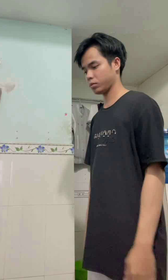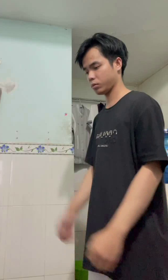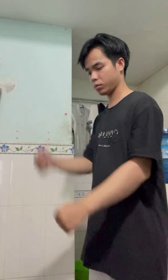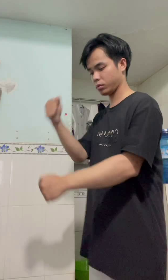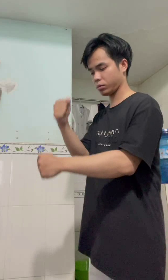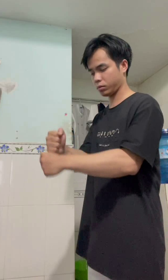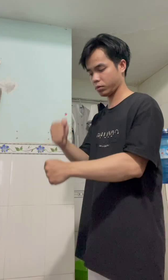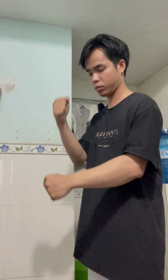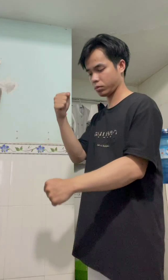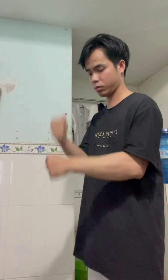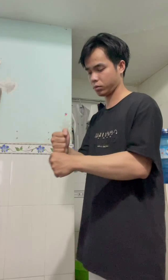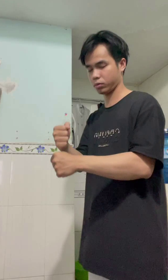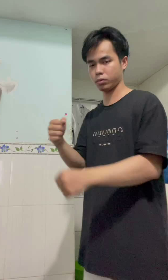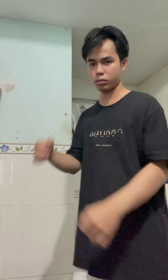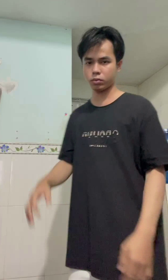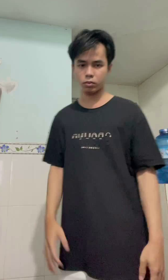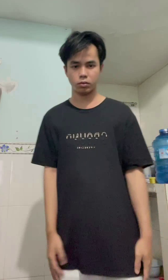cong viec